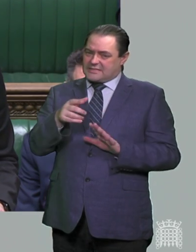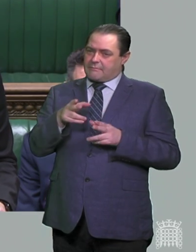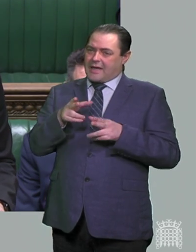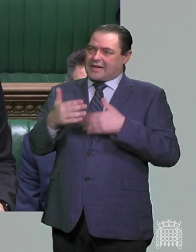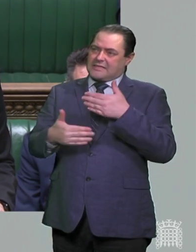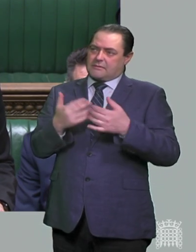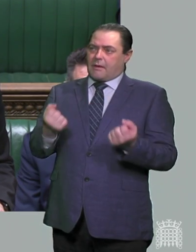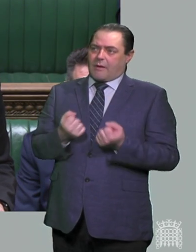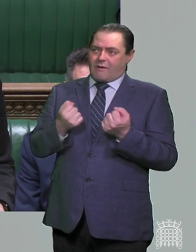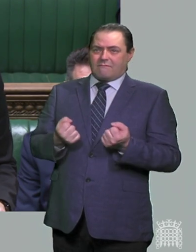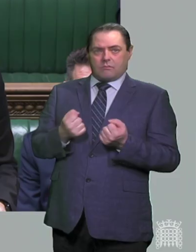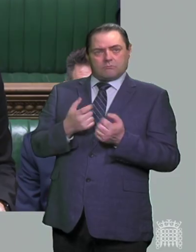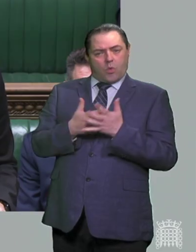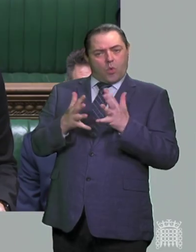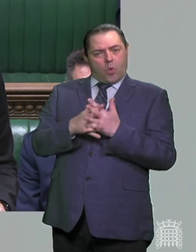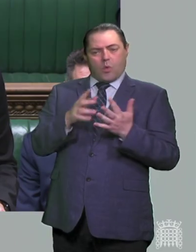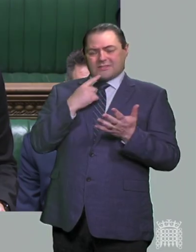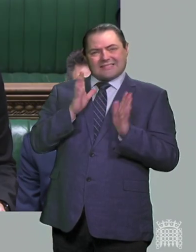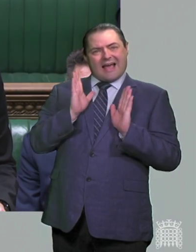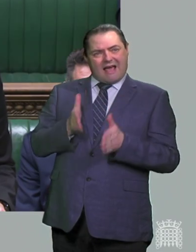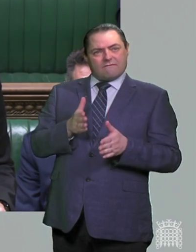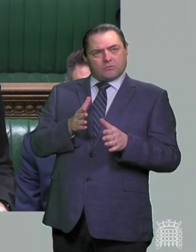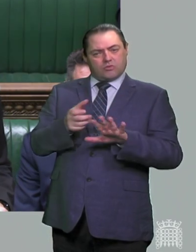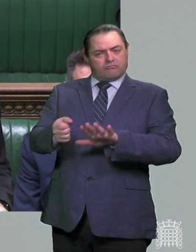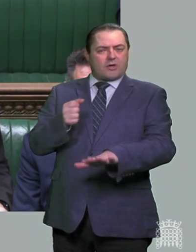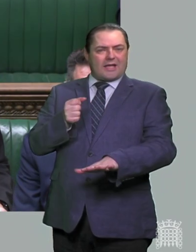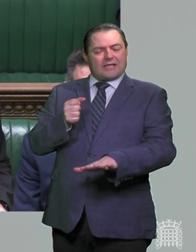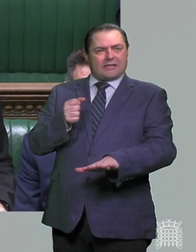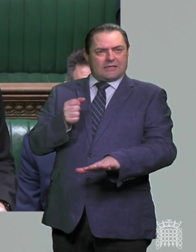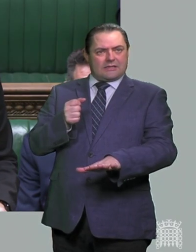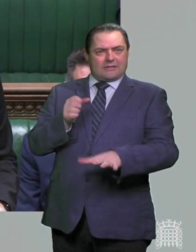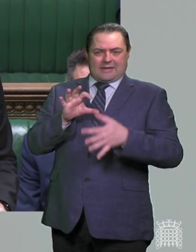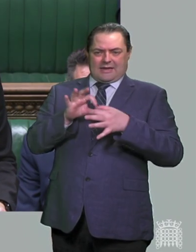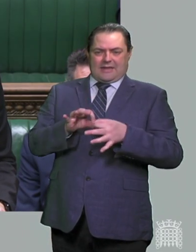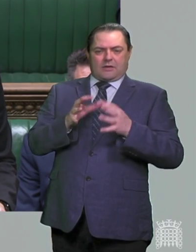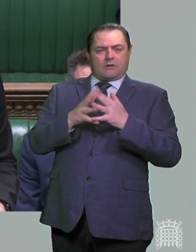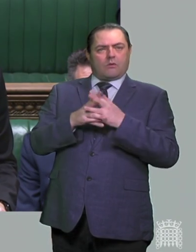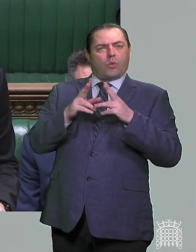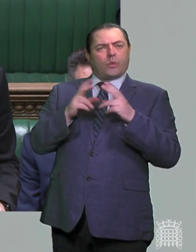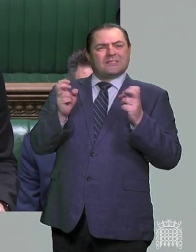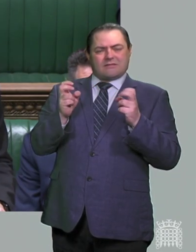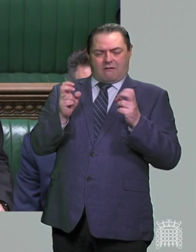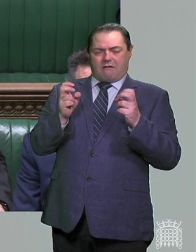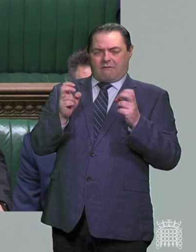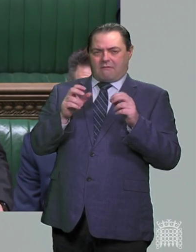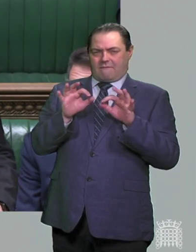The Government will be under a legal obligation to trigger the brake where the conditions under the Windsor framework are met.